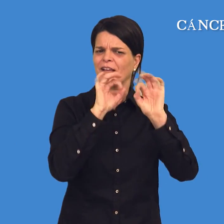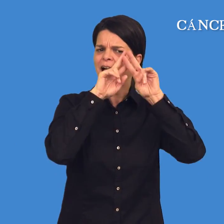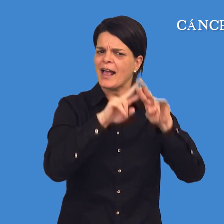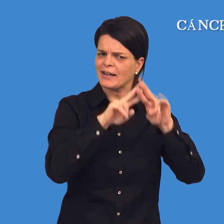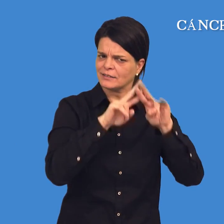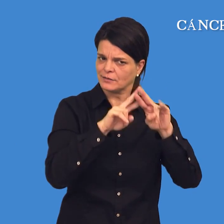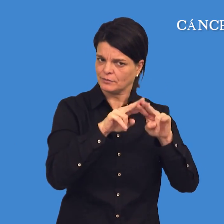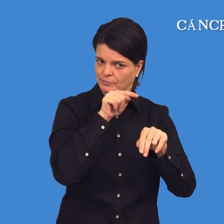revisar